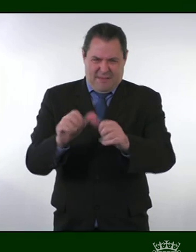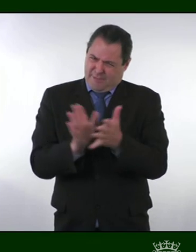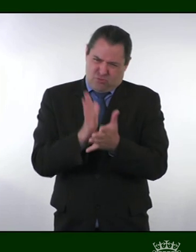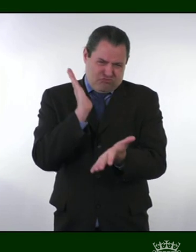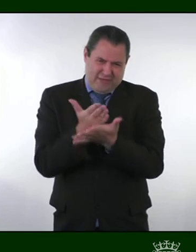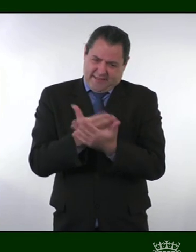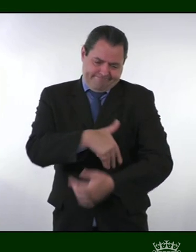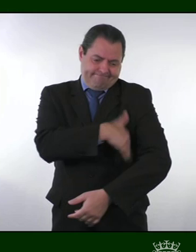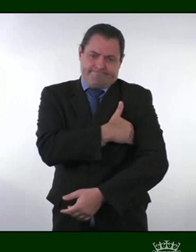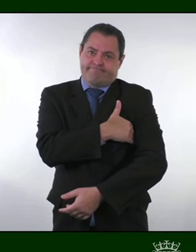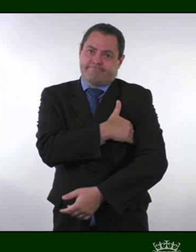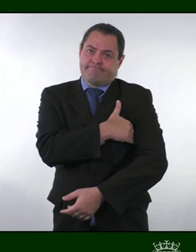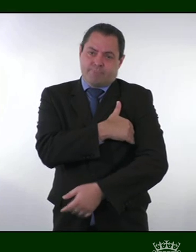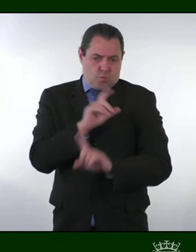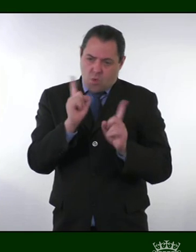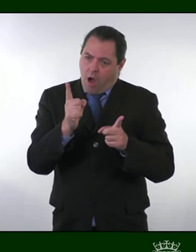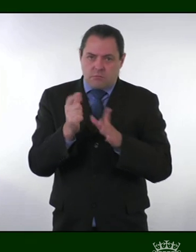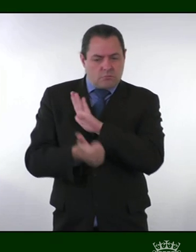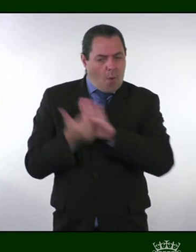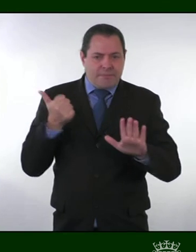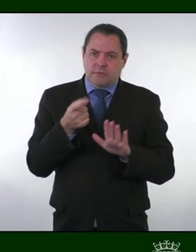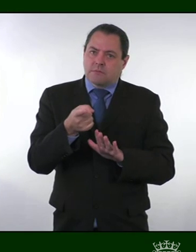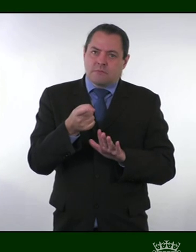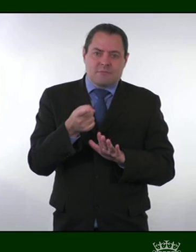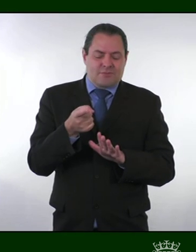That serial incompetence is holding Britain back.